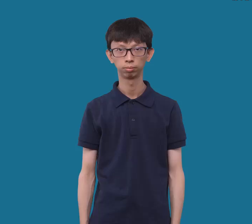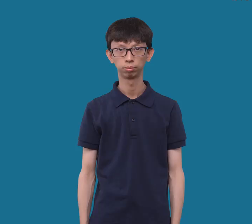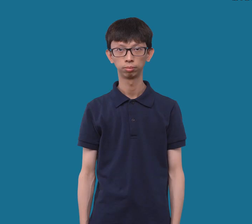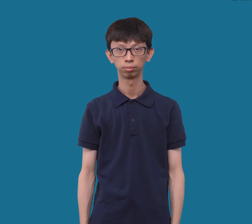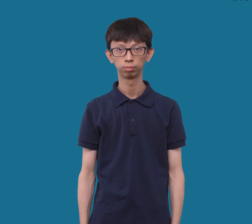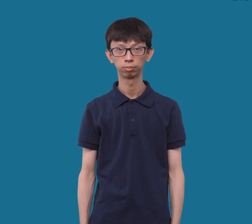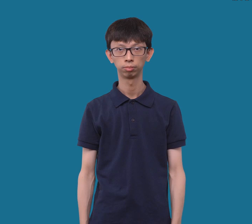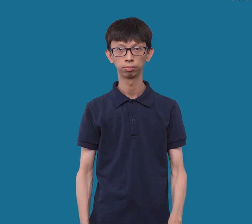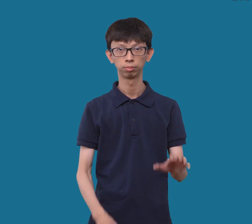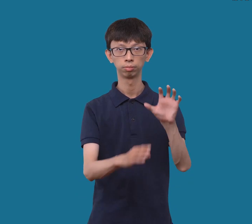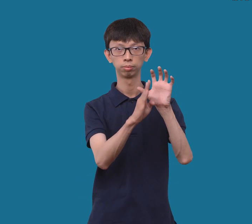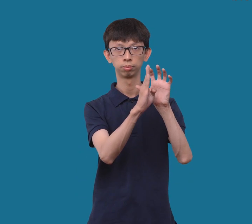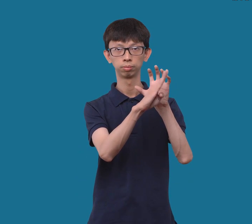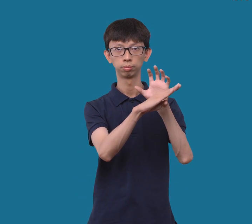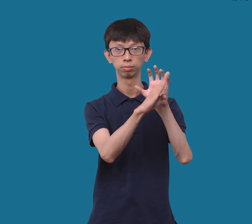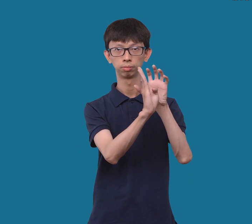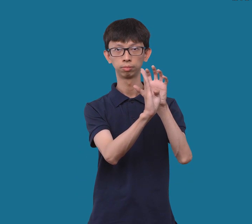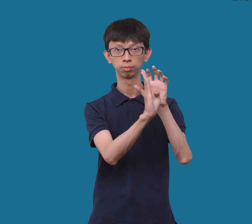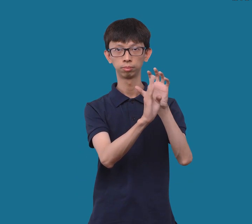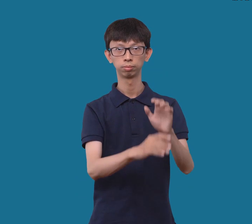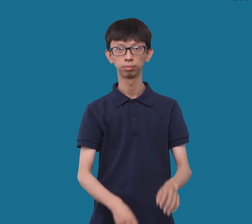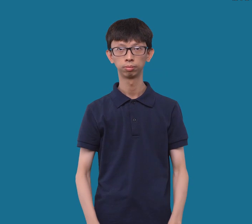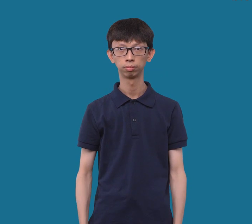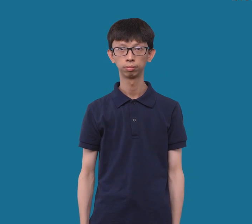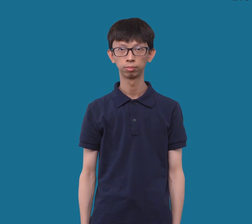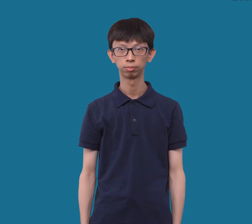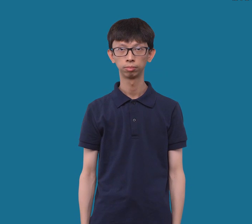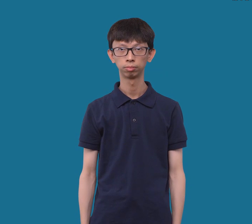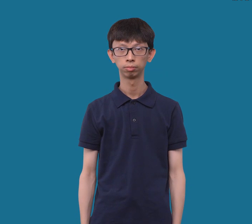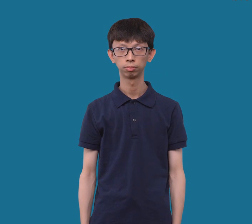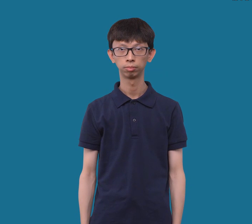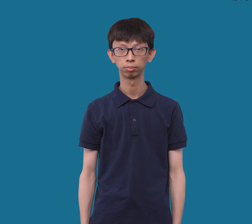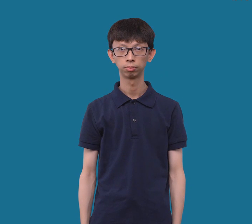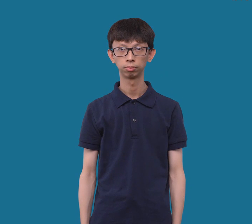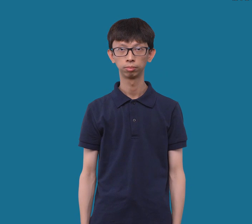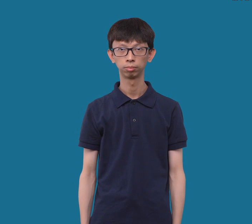biểu đồ hình quạt